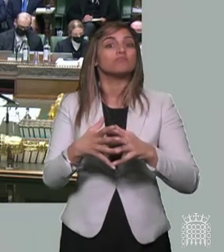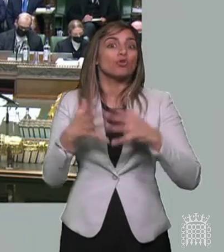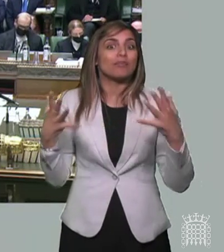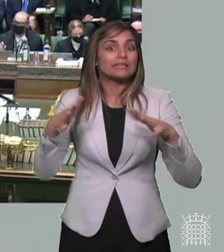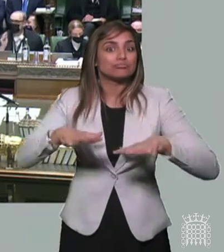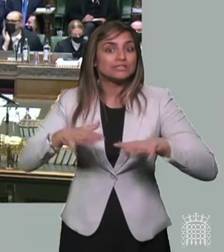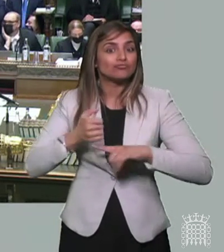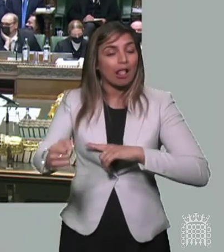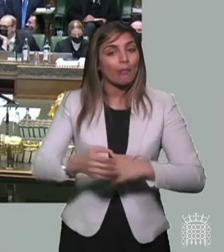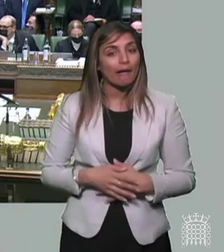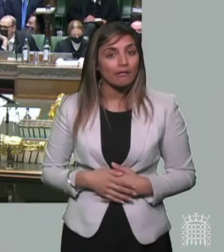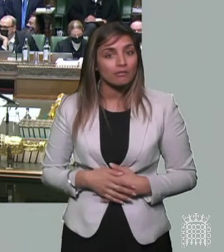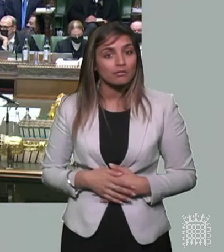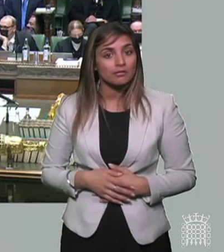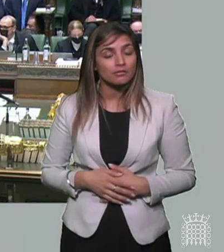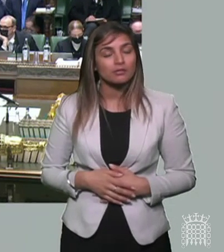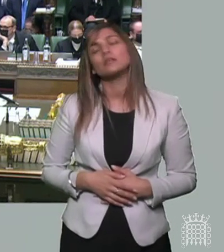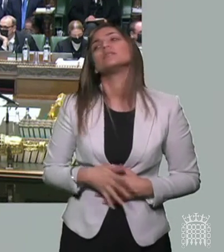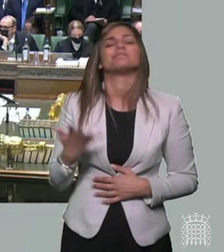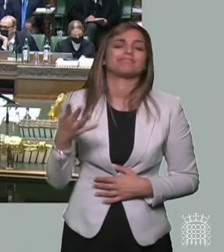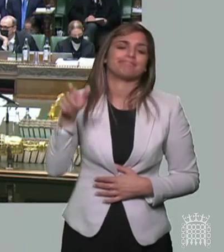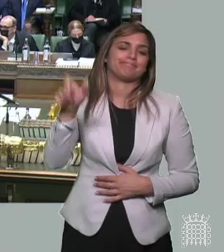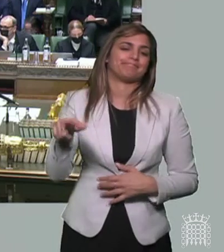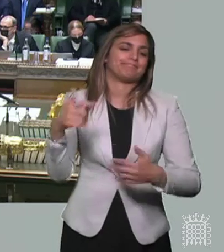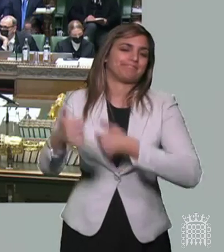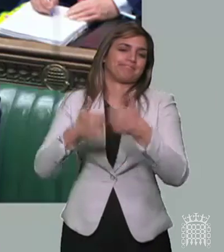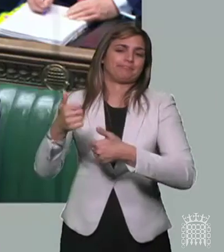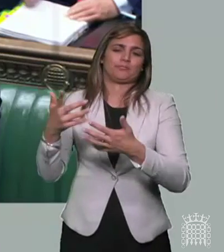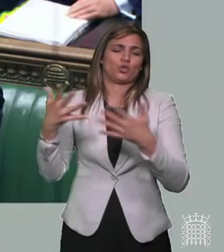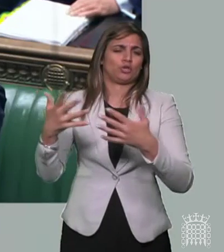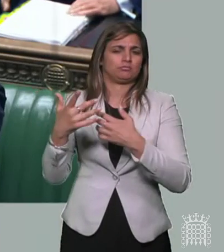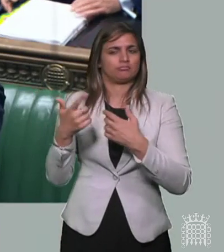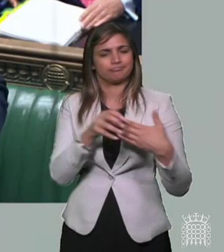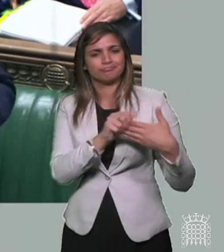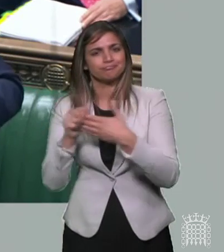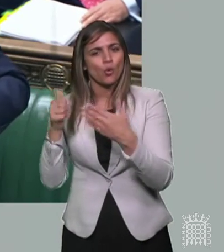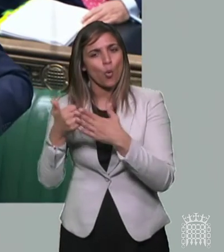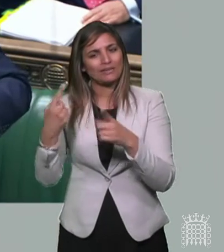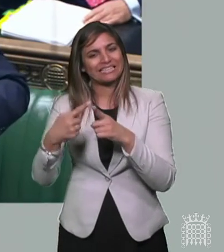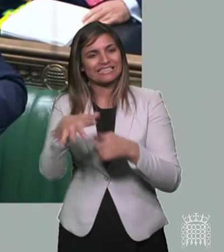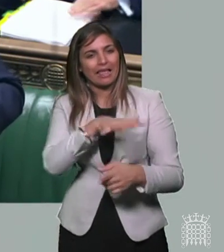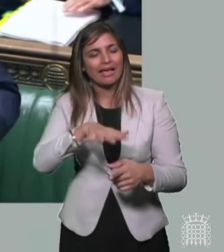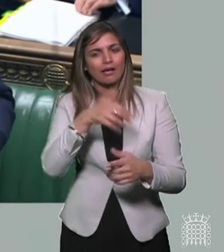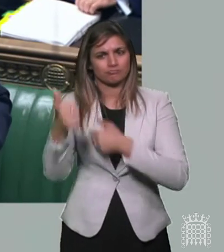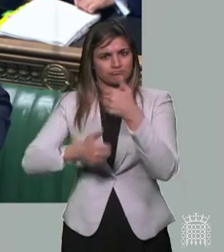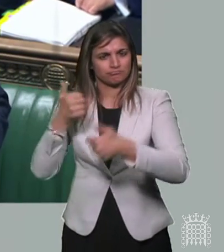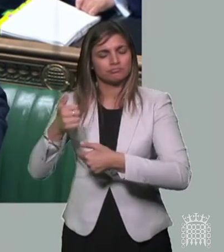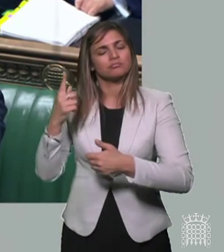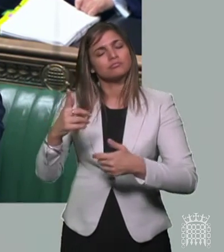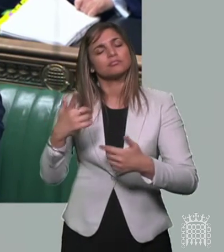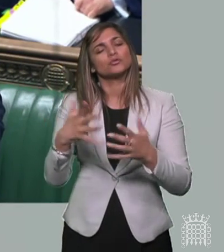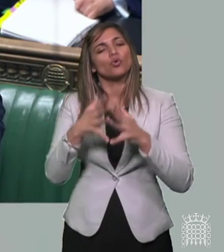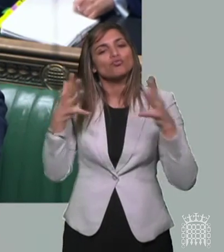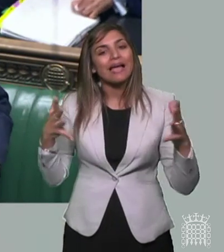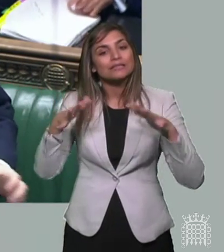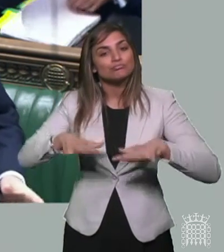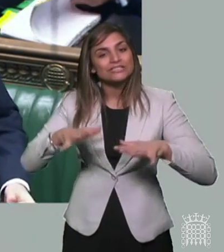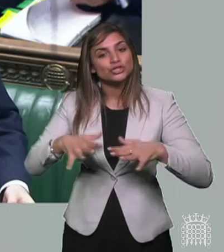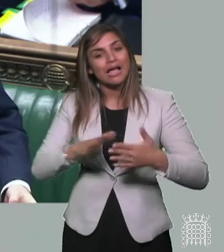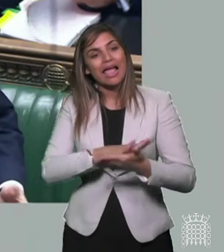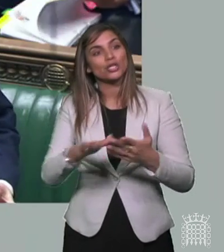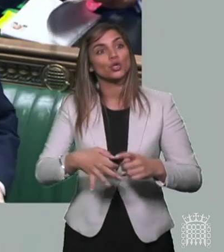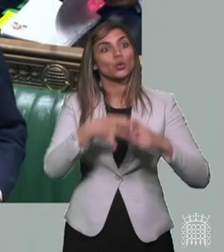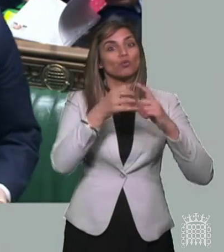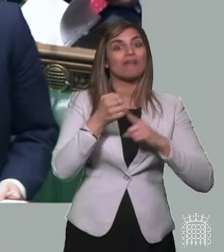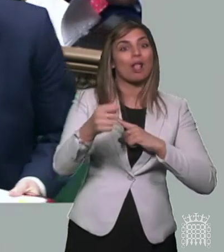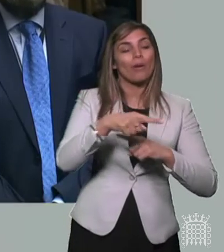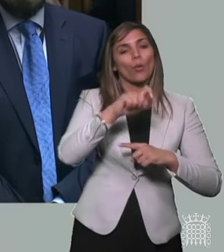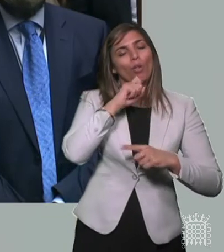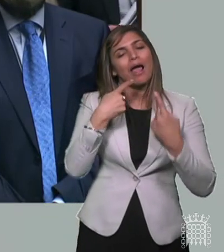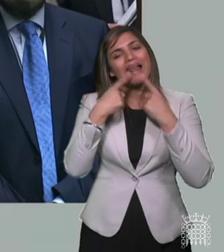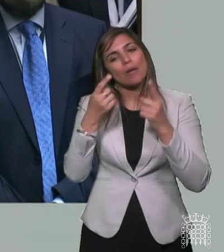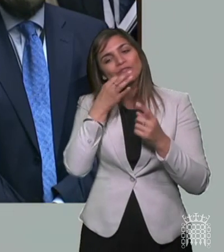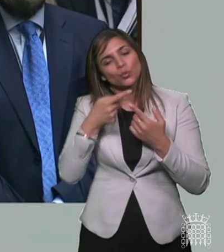My honourable Friend is a great champion for Eastleigh. As I told the House earlier, further details of the competition to identify the new Great British Railways headquarters will be announced in the coming weeks.